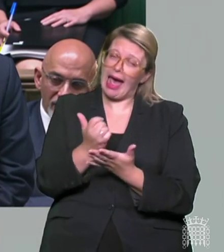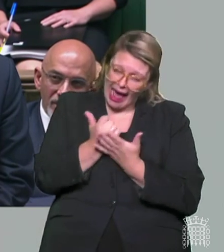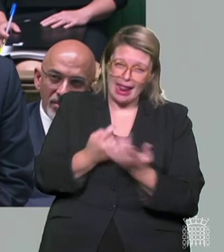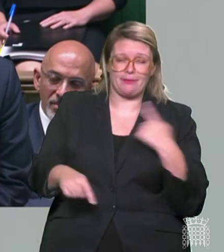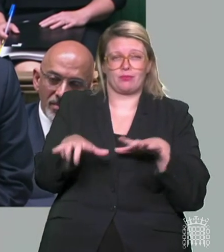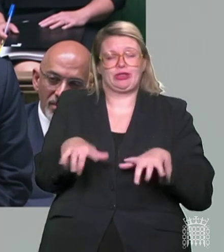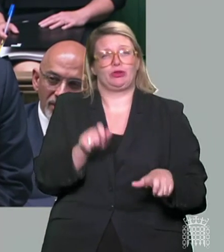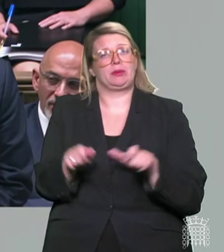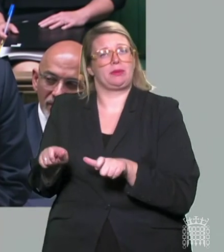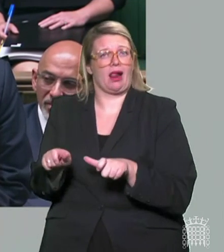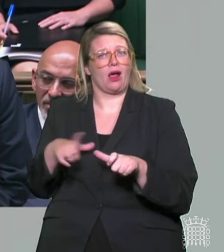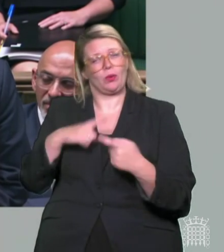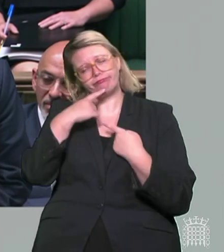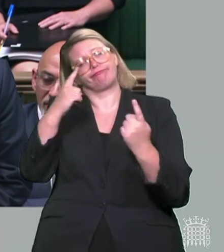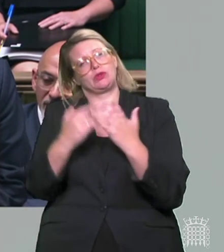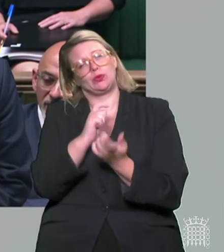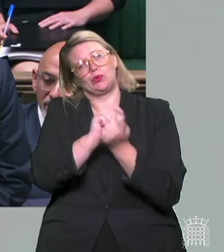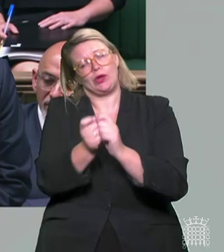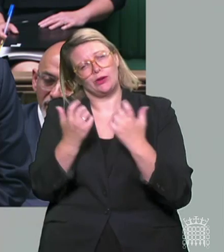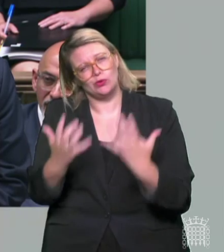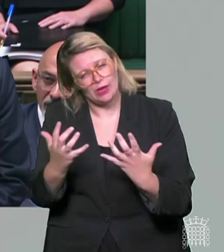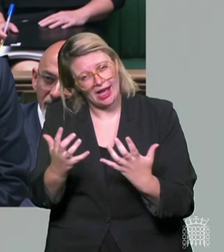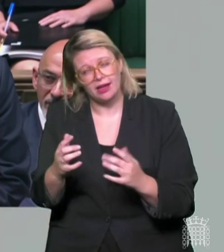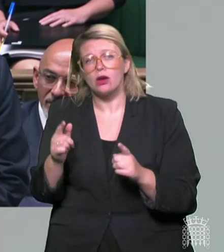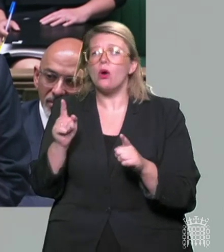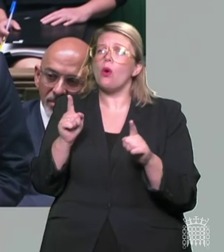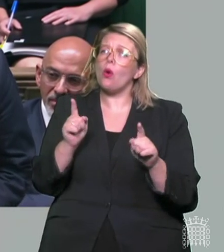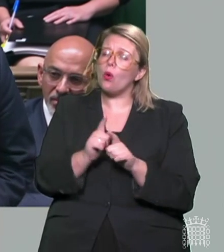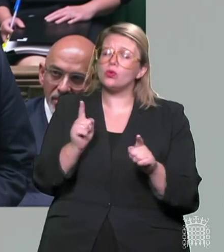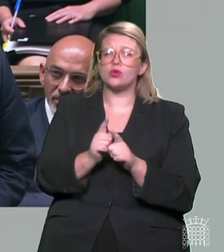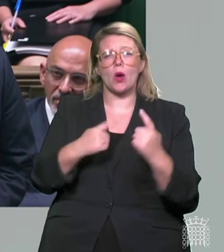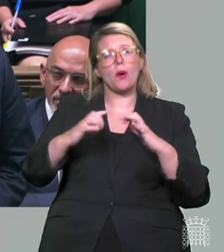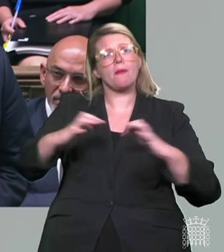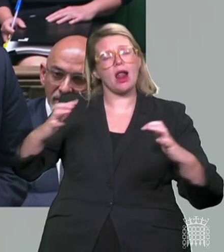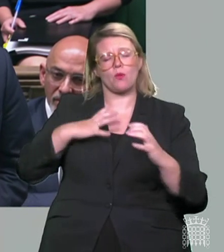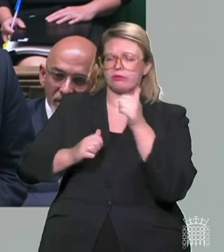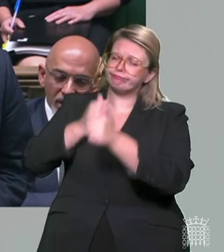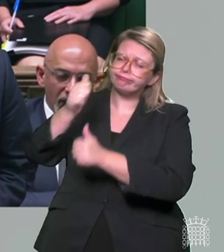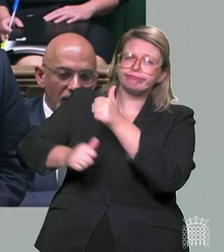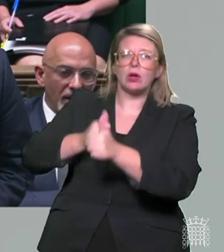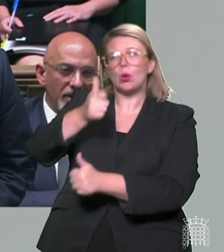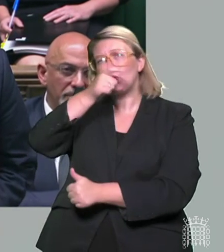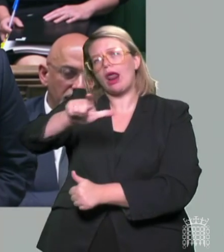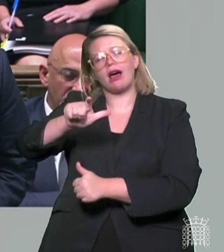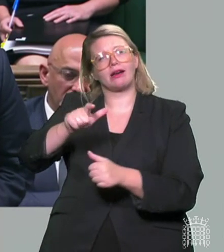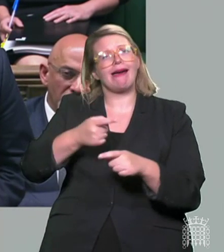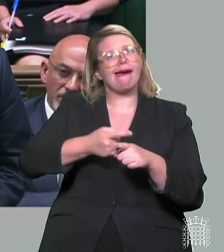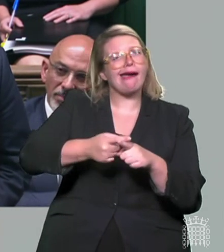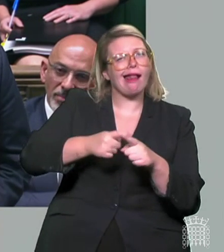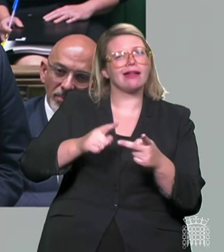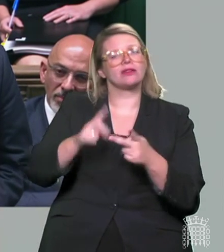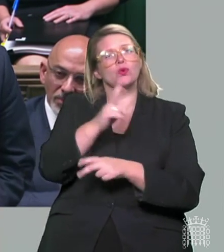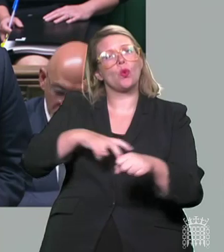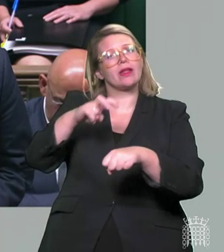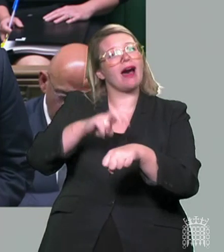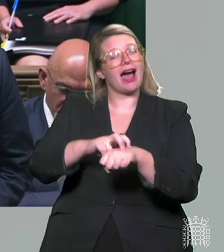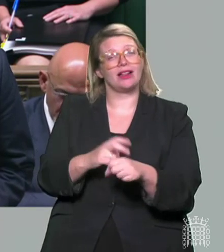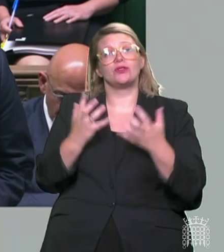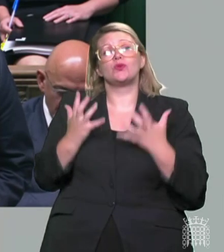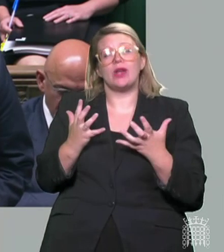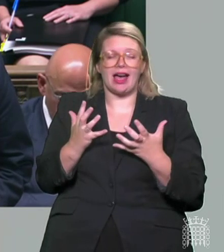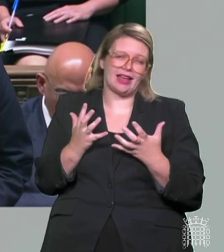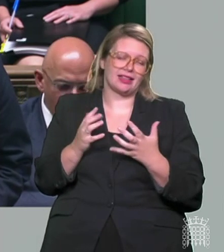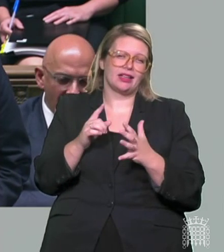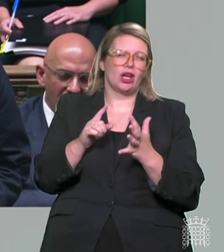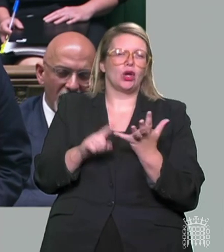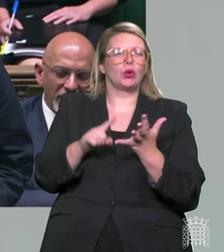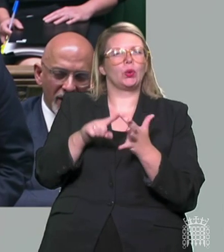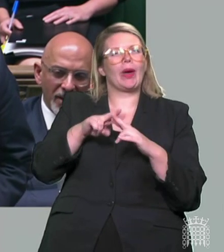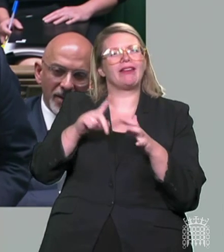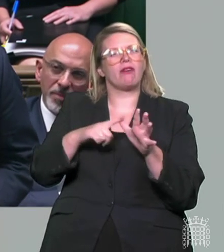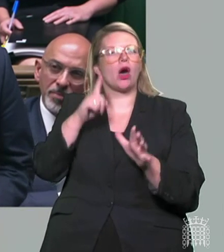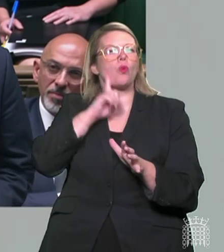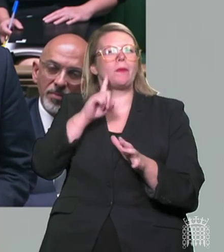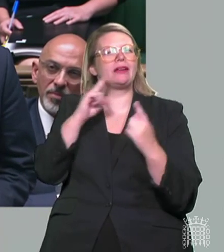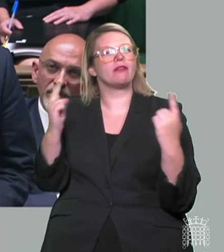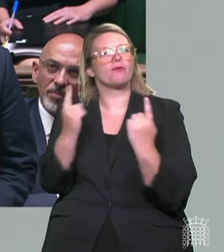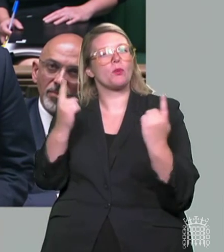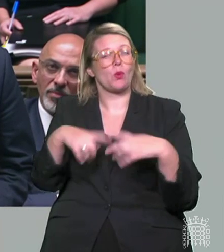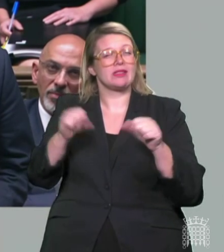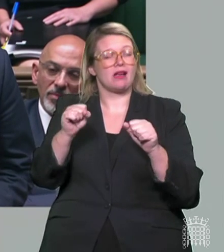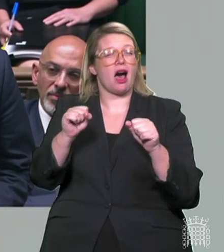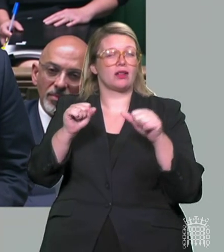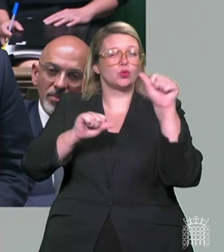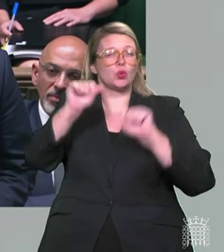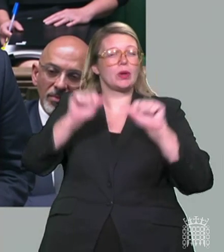I am sure the House will also join me in wishing the best of luck to England and Northern Ireland, who are competing in the UEFA women’s Euro 2022 tournament, which starts today.